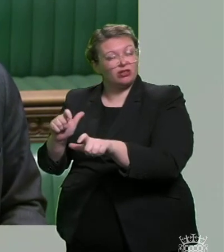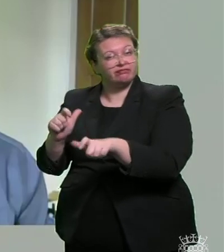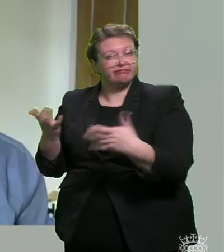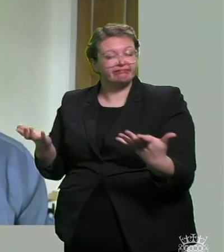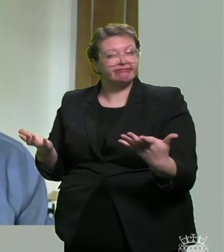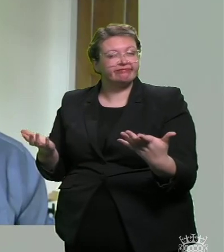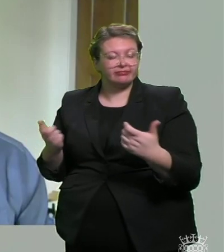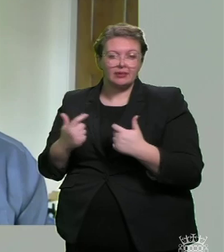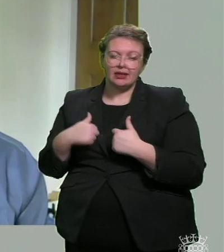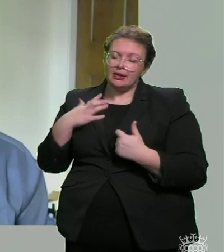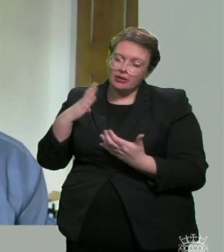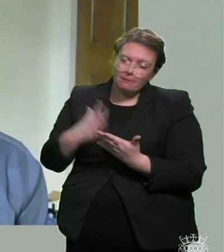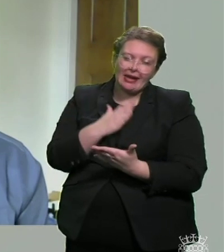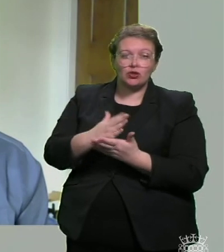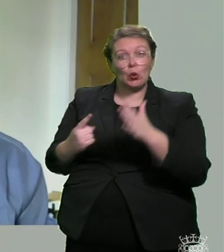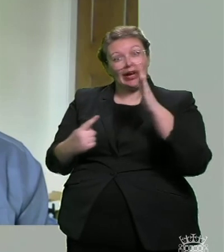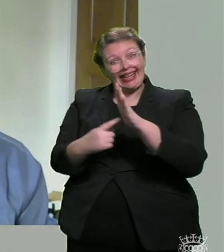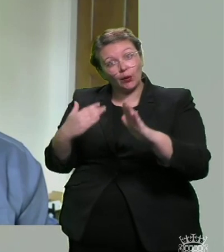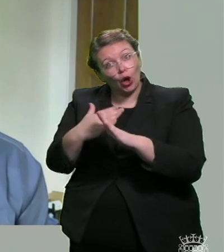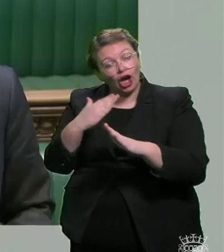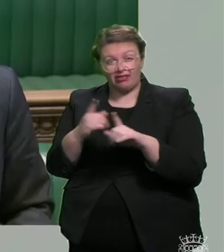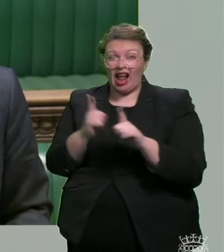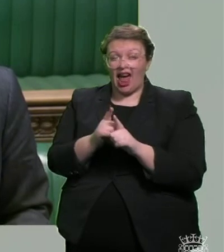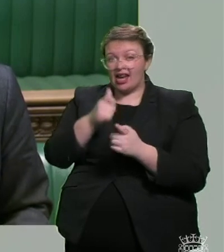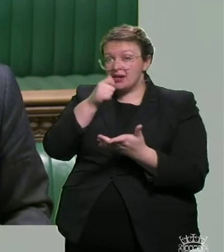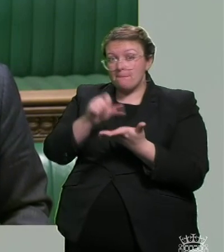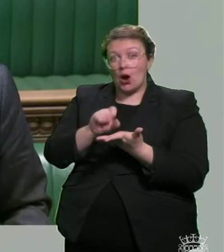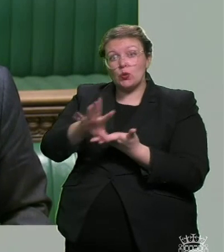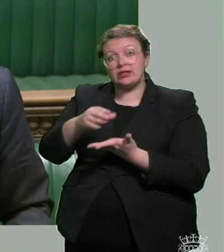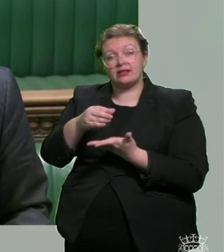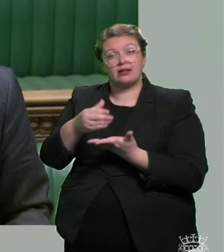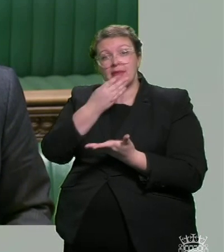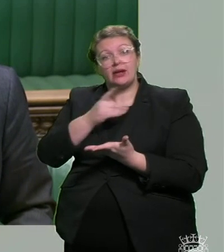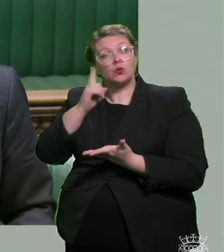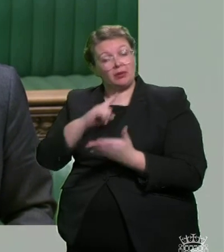We want to get to key workers, such as postal workers, as fast as we possibly can.